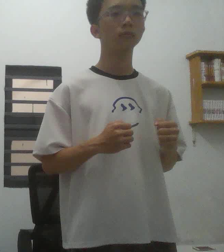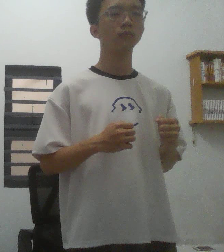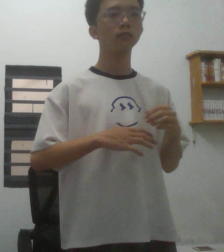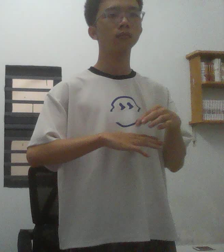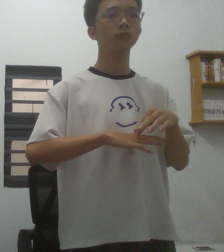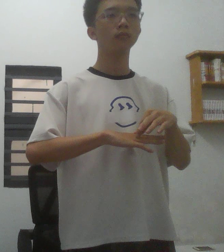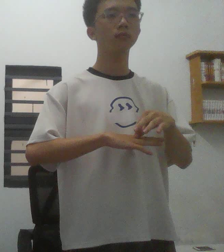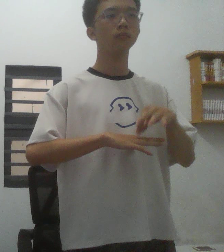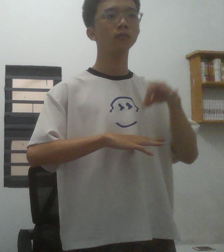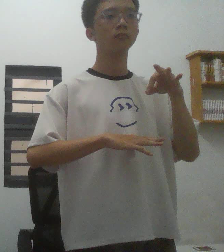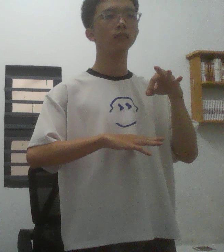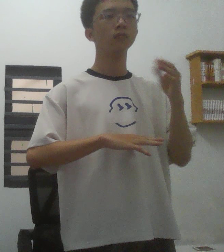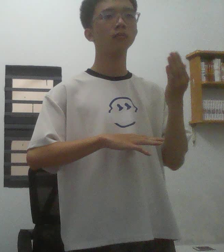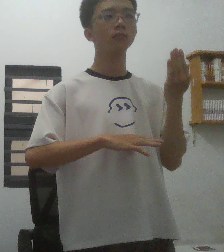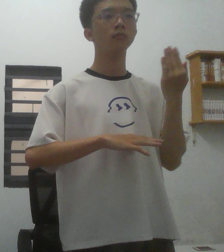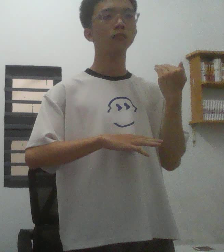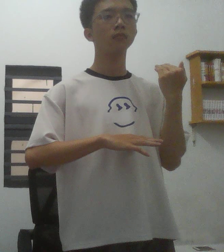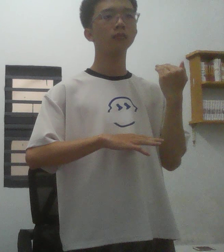tuan truoc